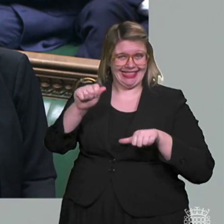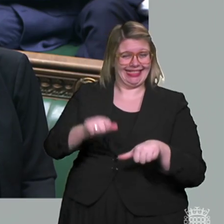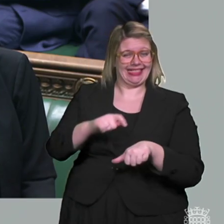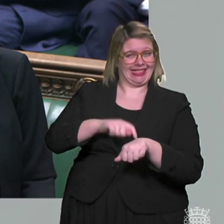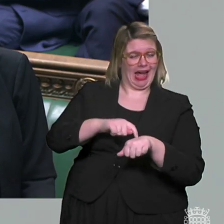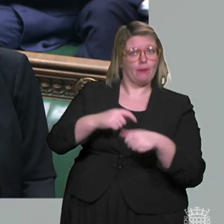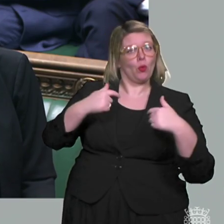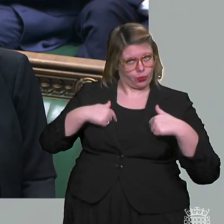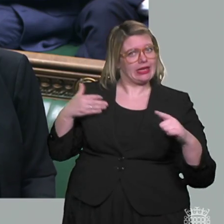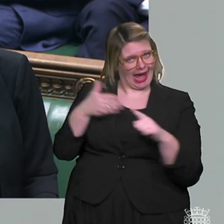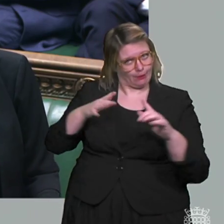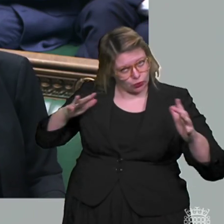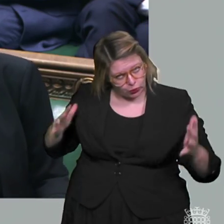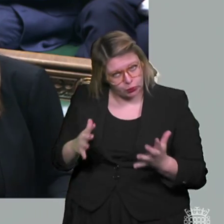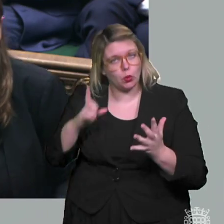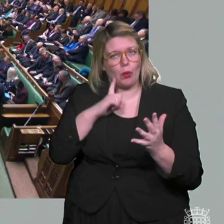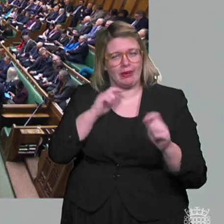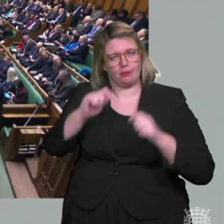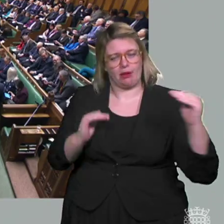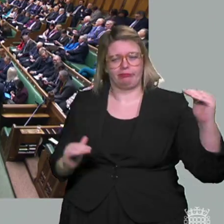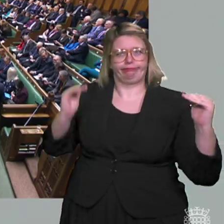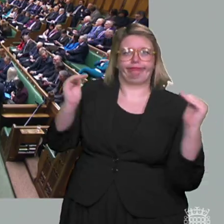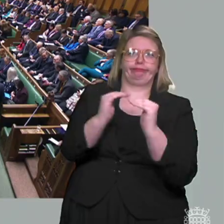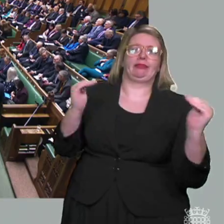We are trying our very best to encourage women and to level the playing field.